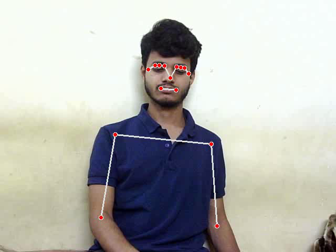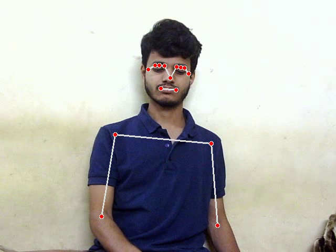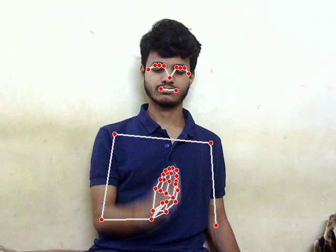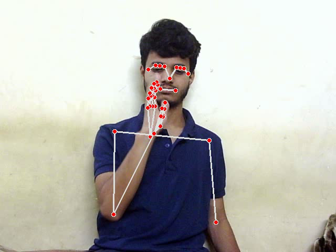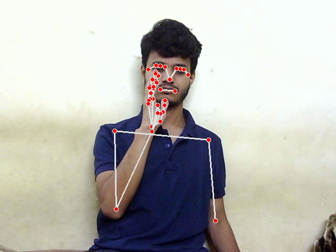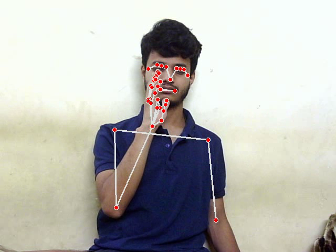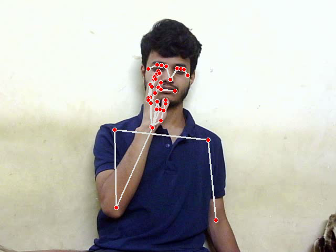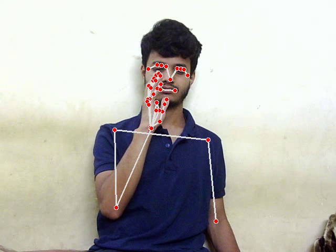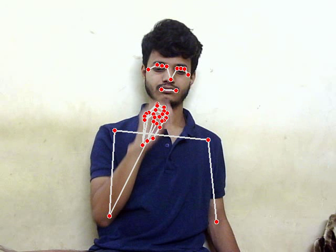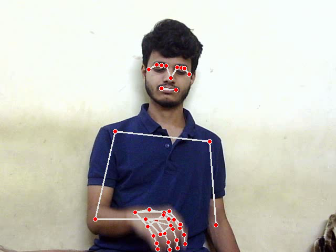mother